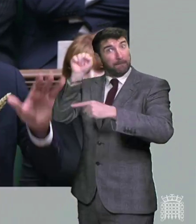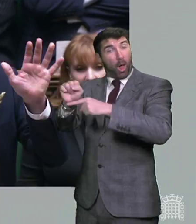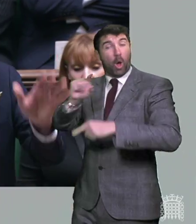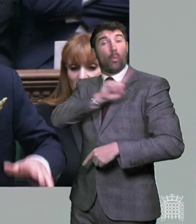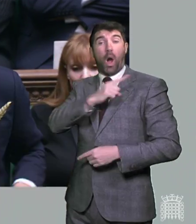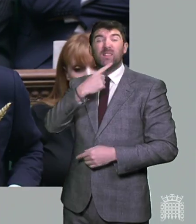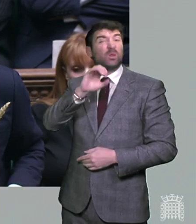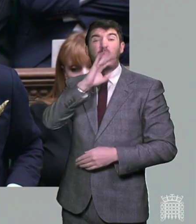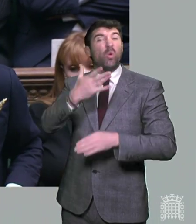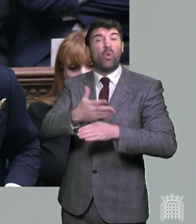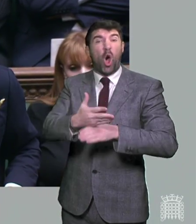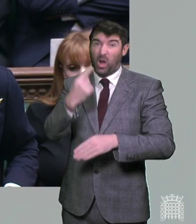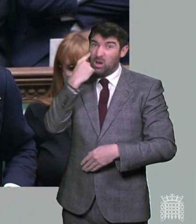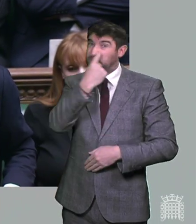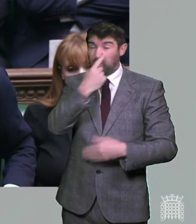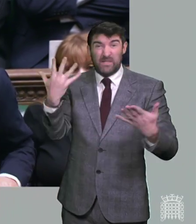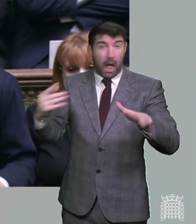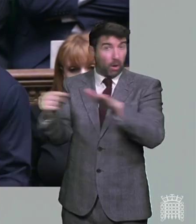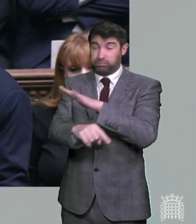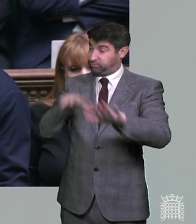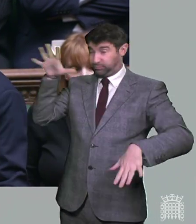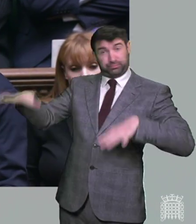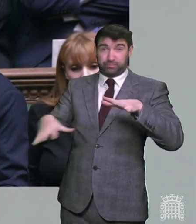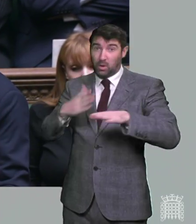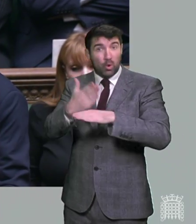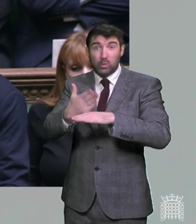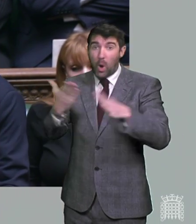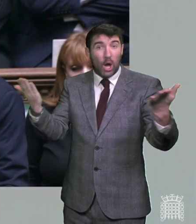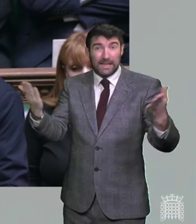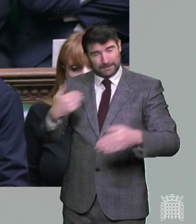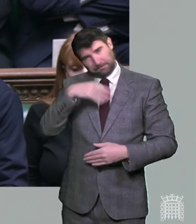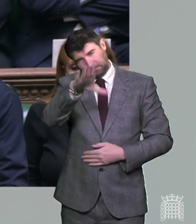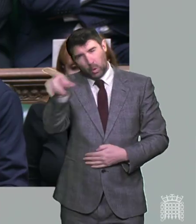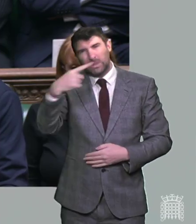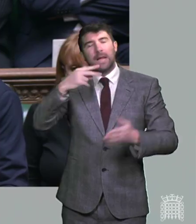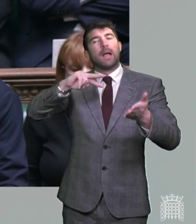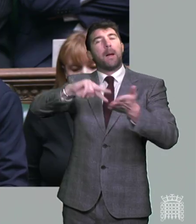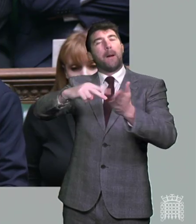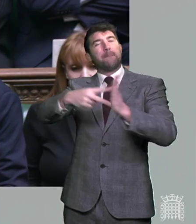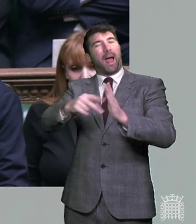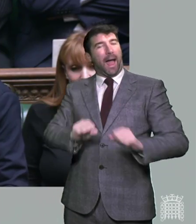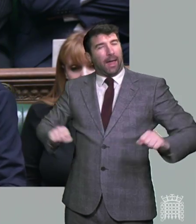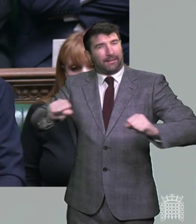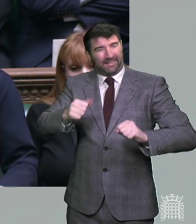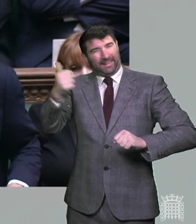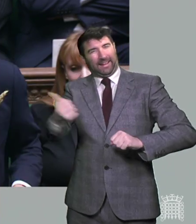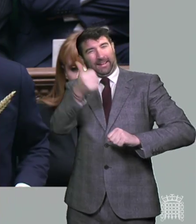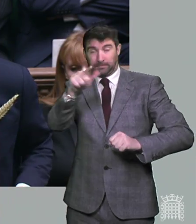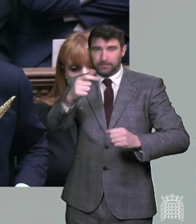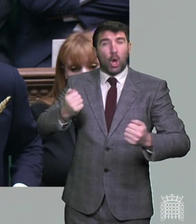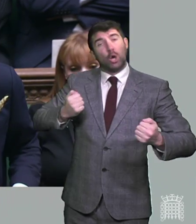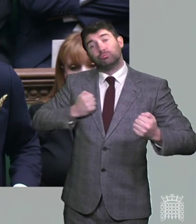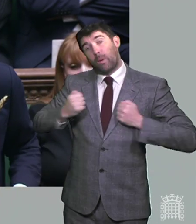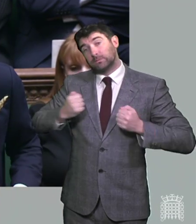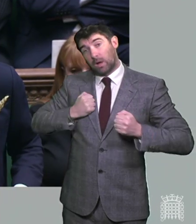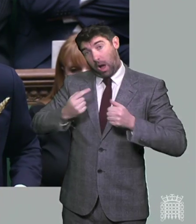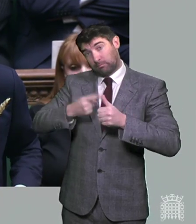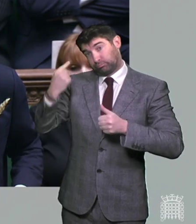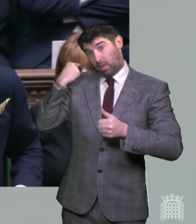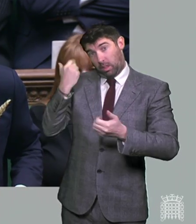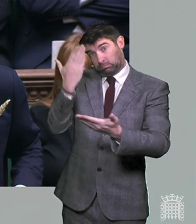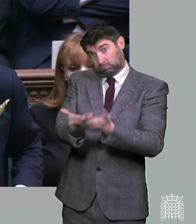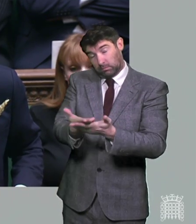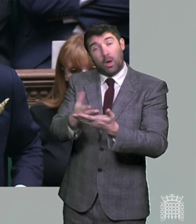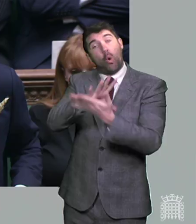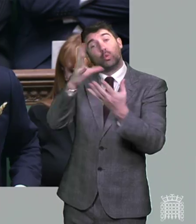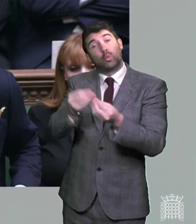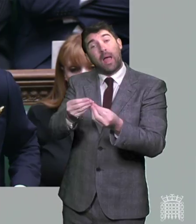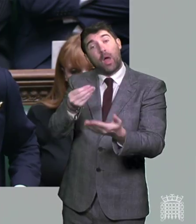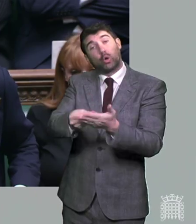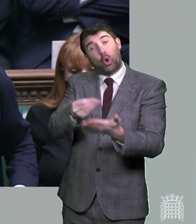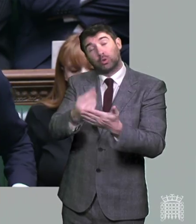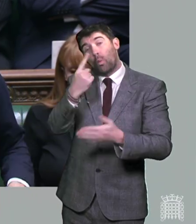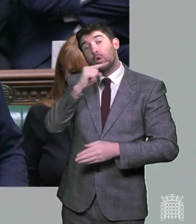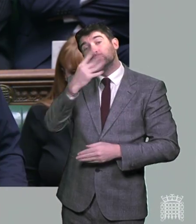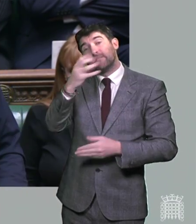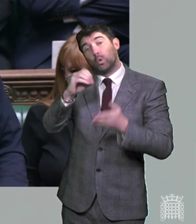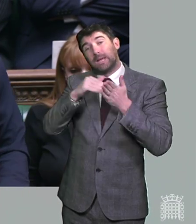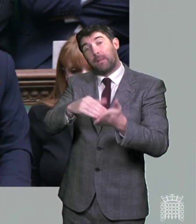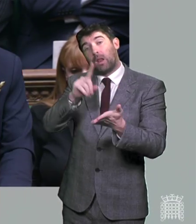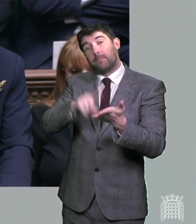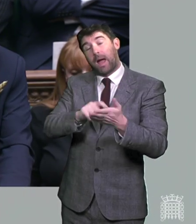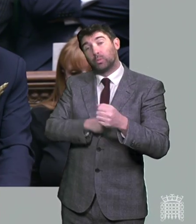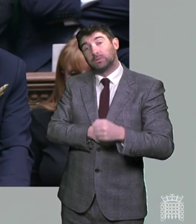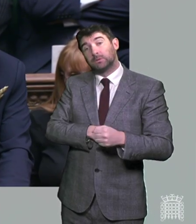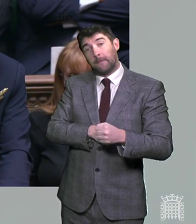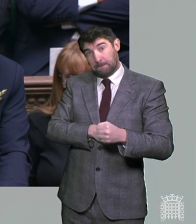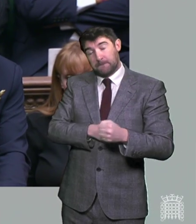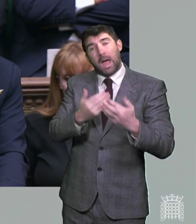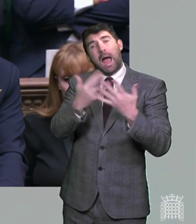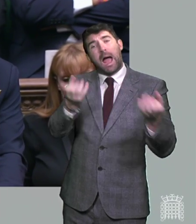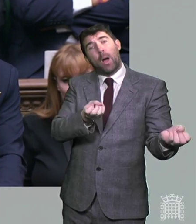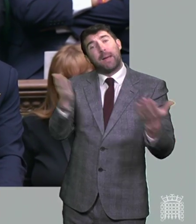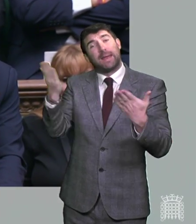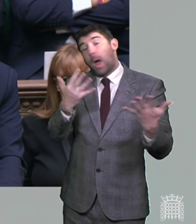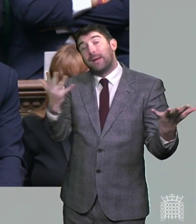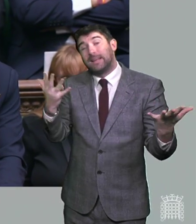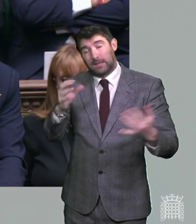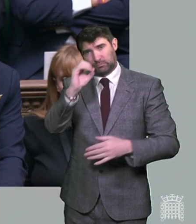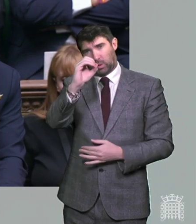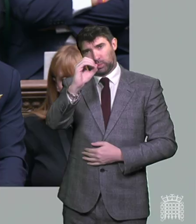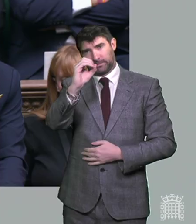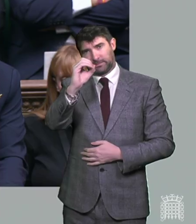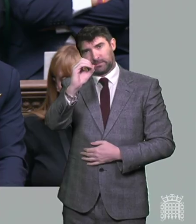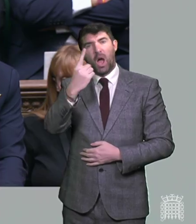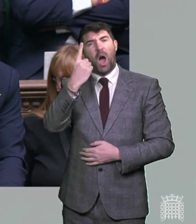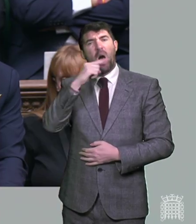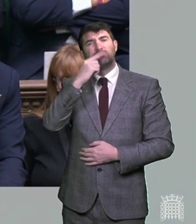The Prime Minister says that he is getting a grip and he has a plan, so let us have a look at that plan: the Rwanda deal was launched in April; it has cost the taxpayer £140 million and rising; the number of people deported to Rwanda is zero.